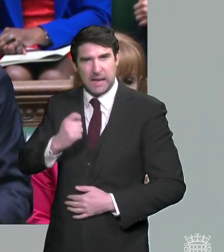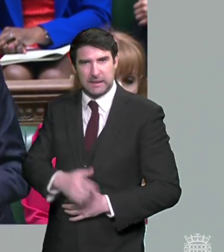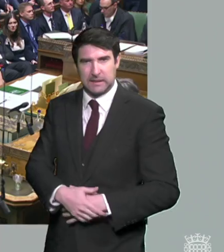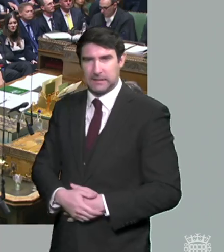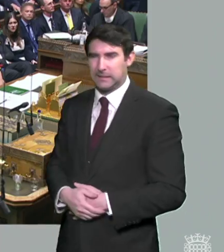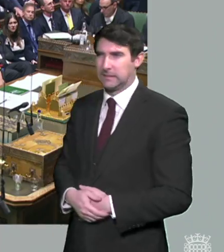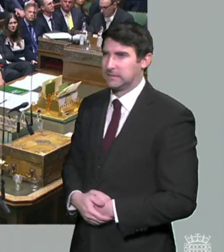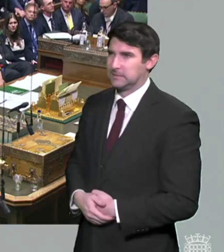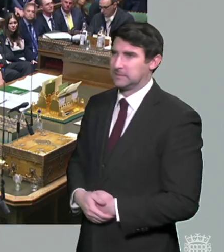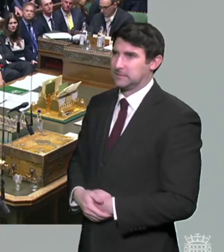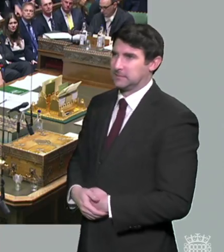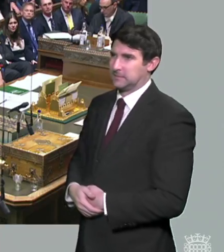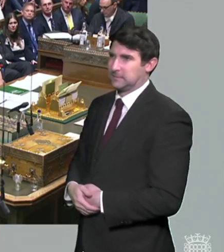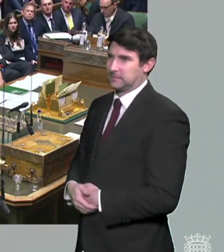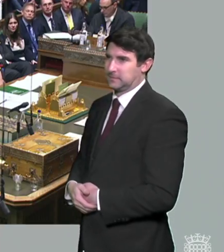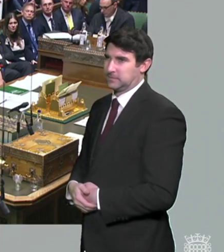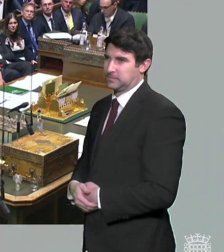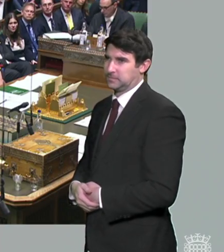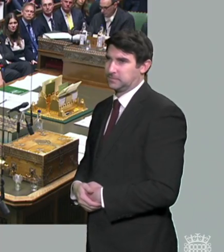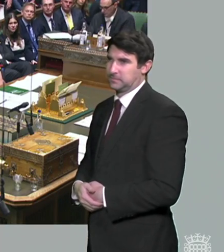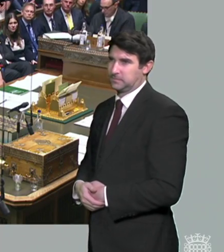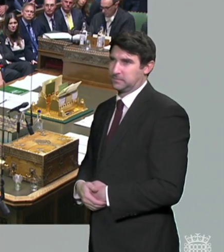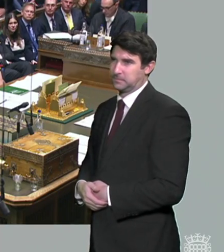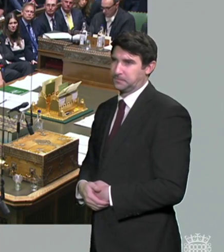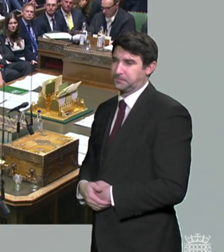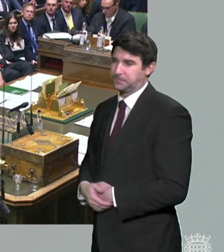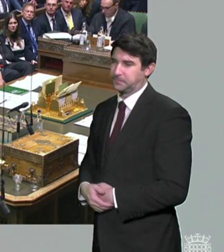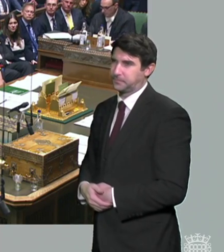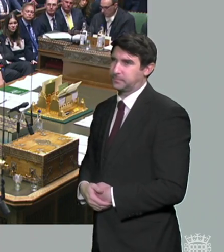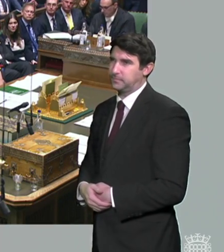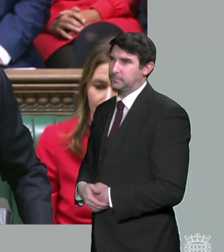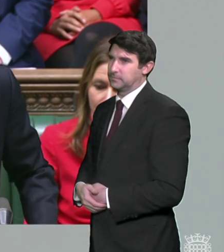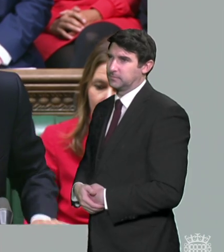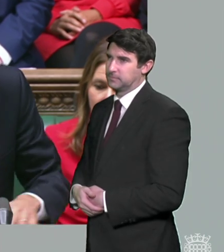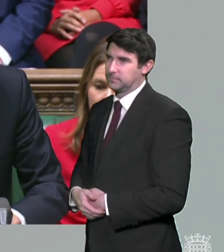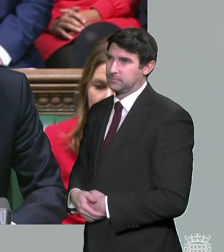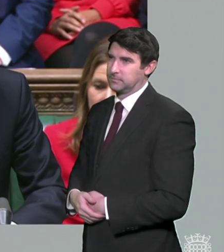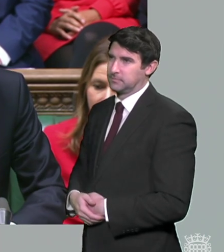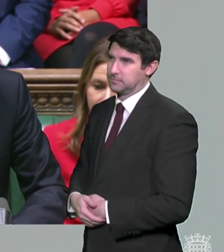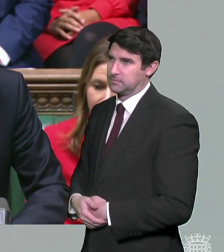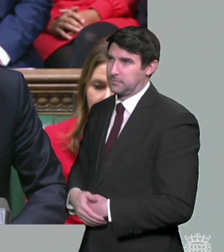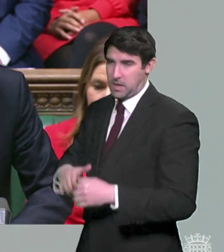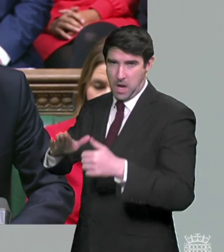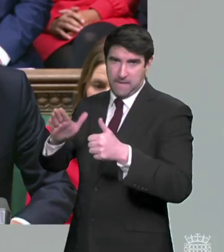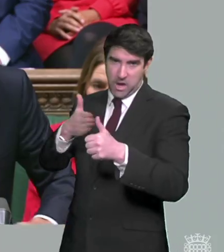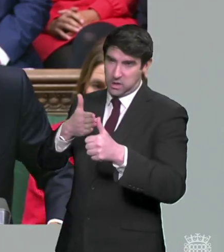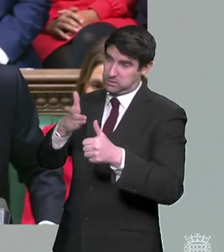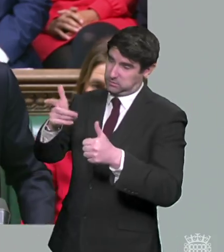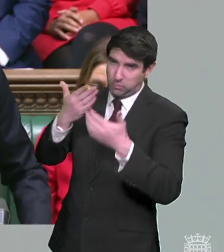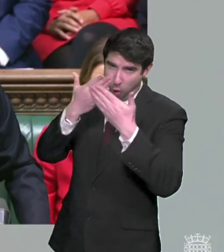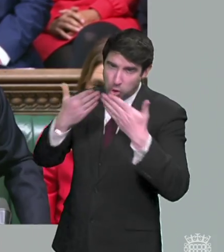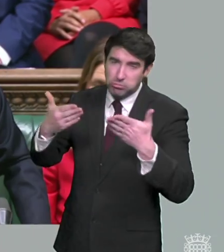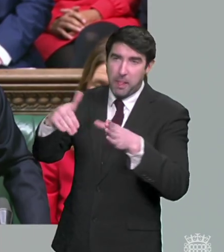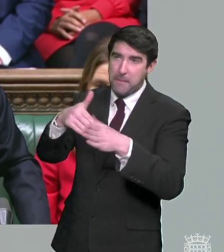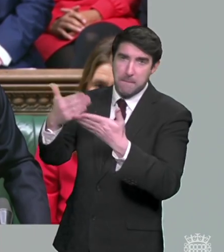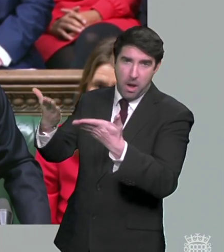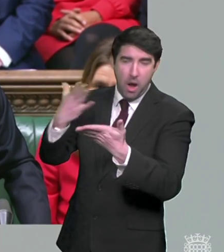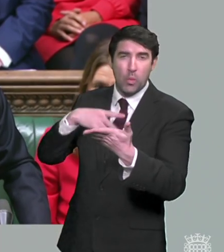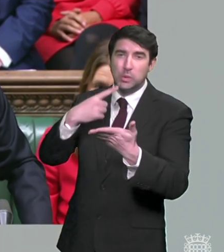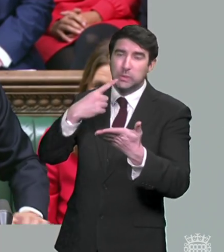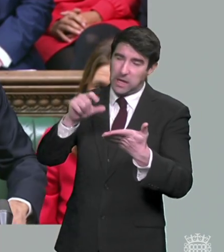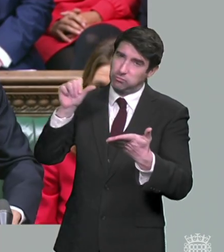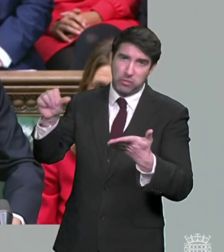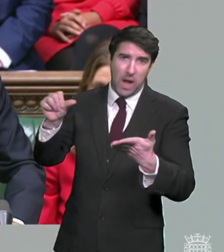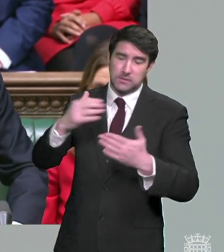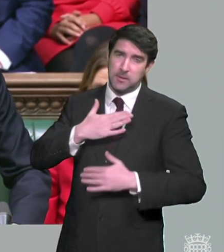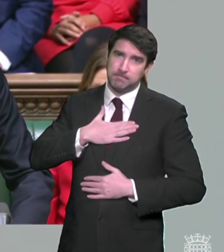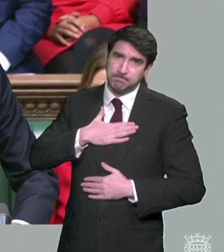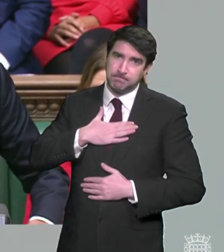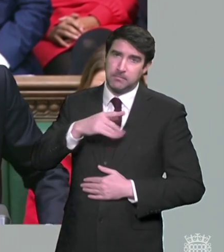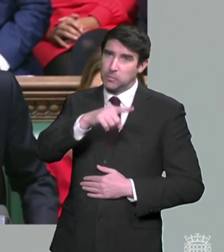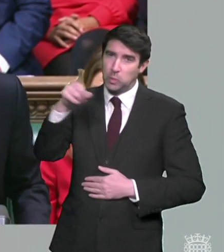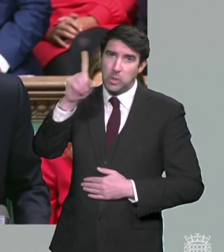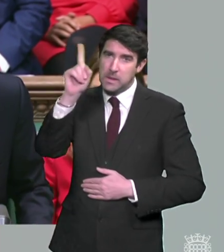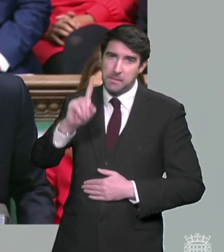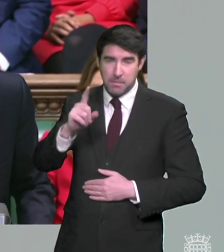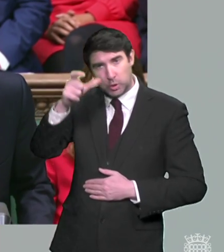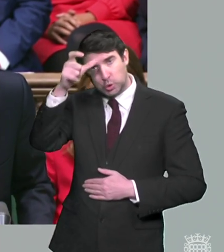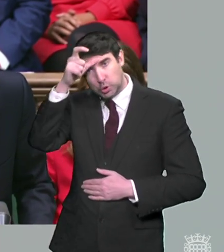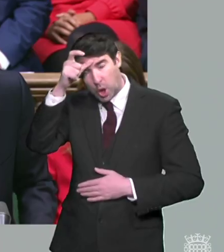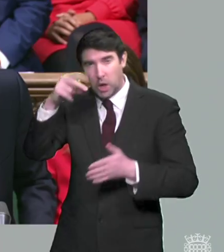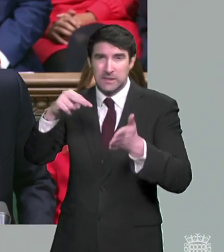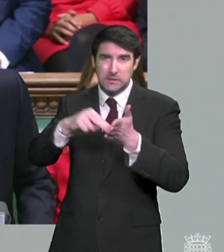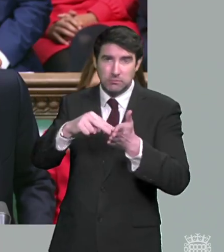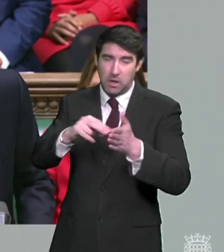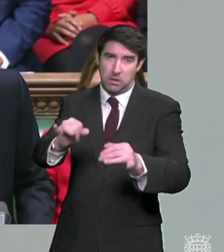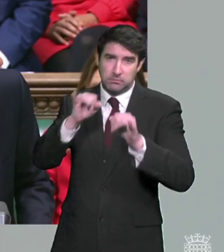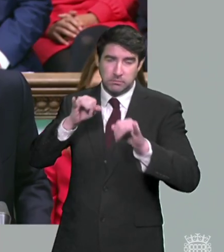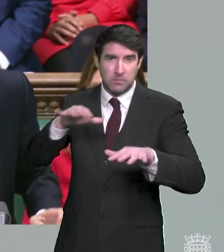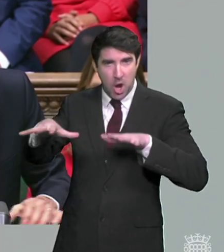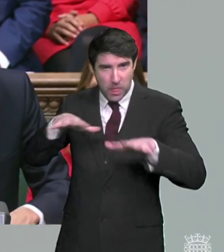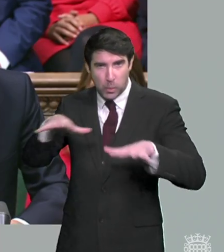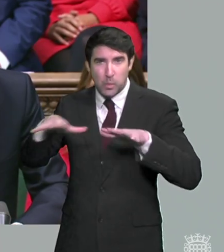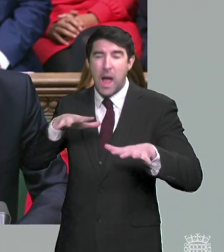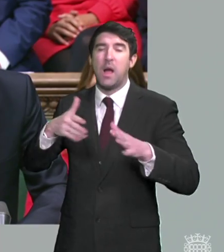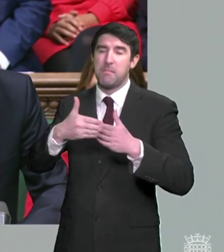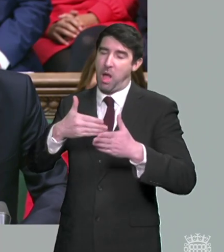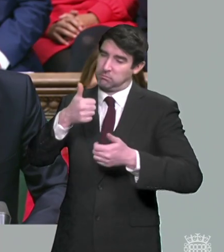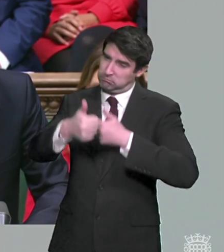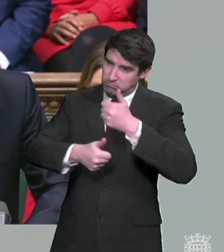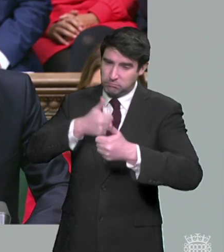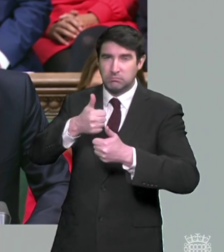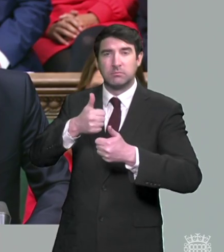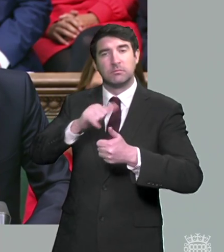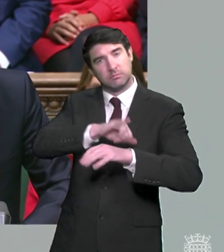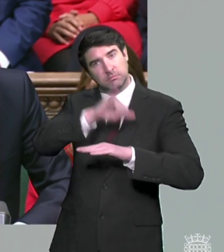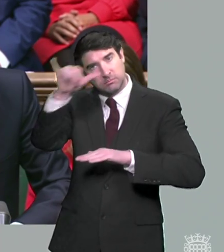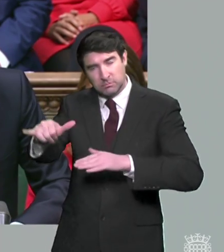Let me first join the honourable Member in paying our respects and conveying our thoughts to the people of Turkey and Syria, particularly those affected by the earthquake, and to the first responders who are doing such a valiant job.